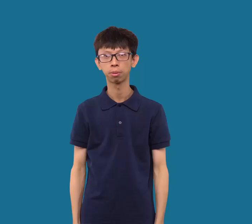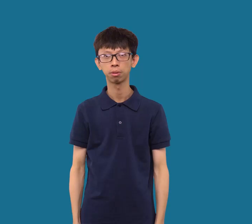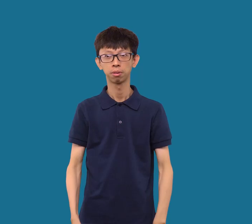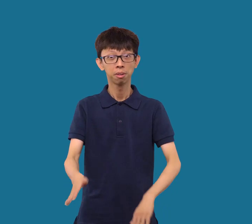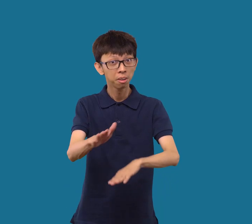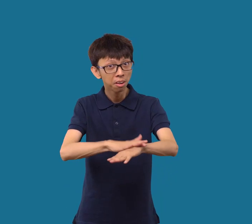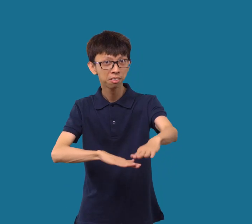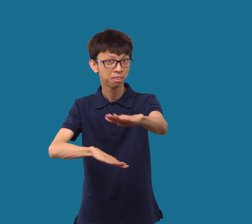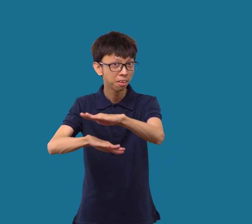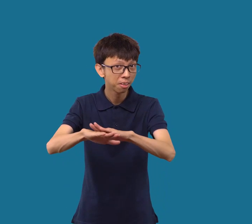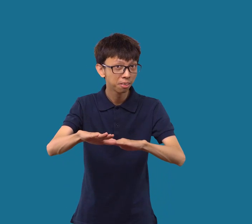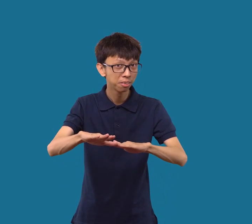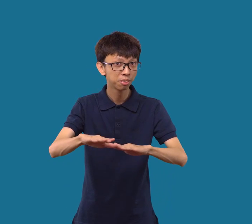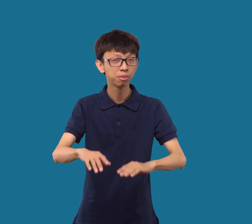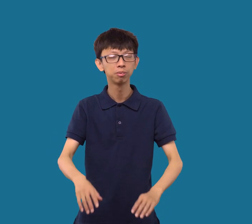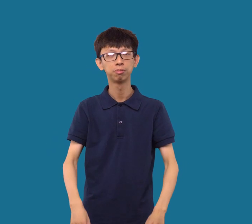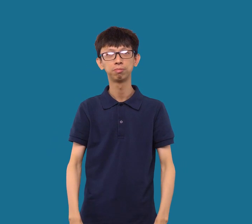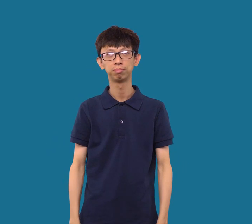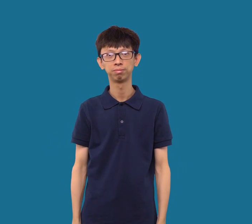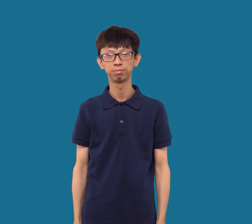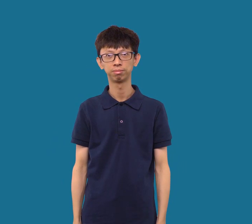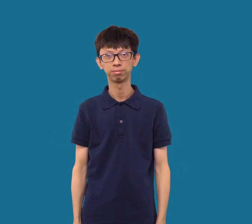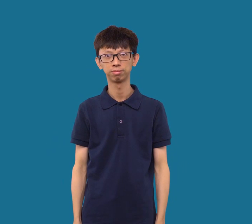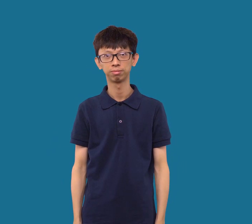khéo